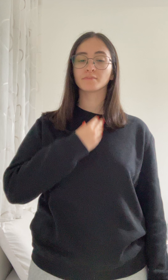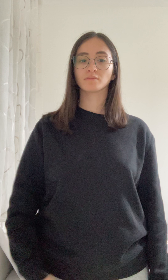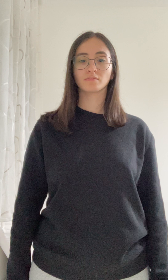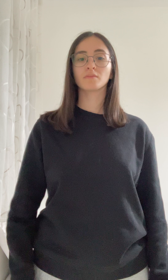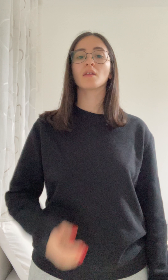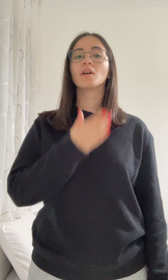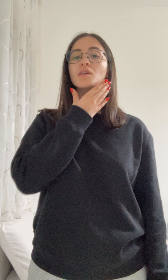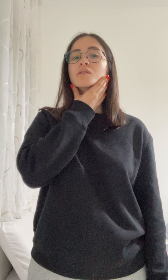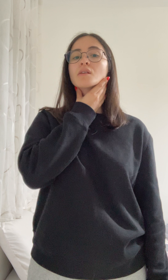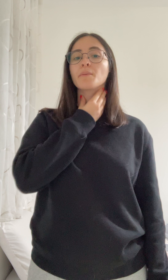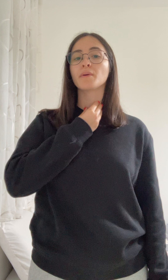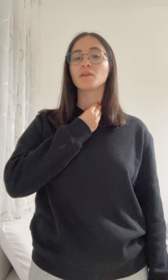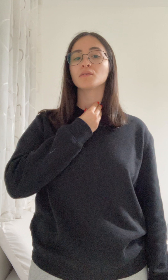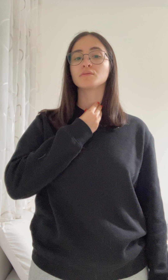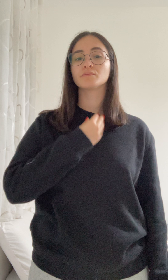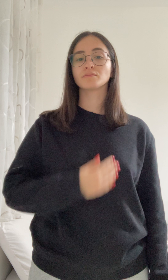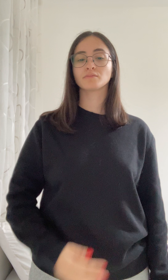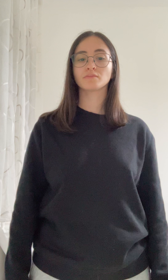צמא